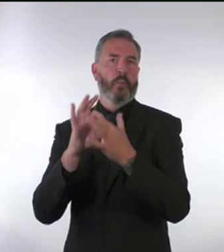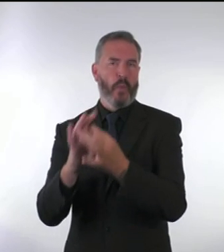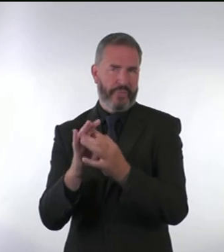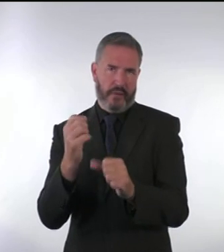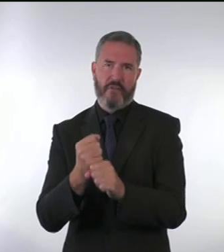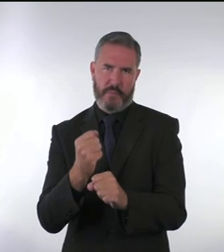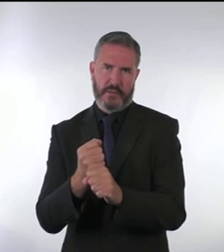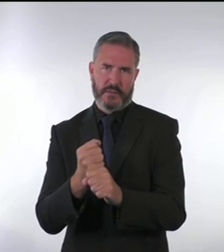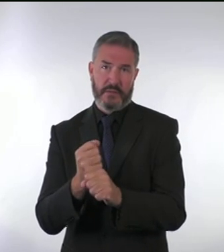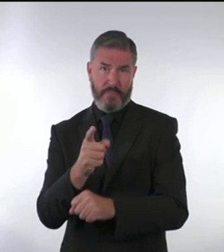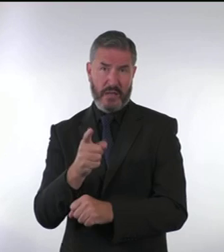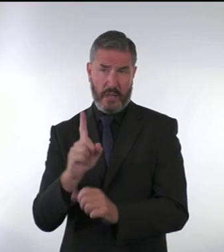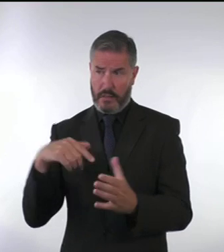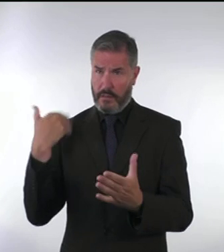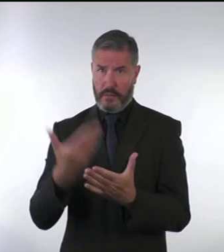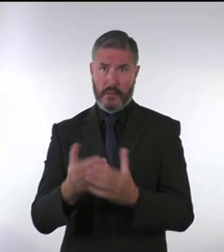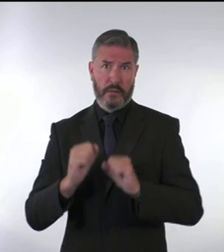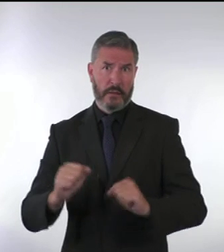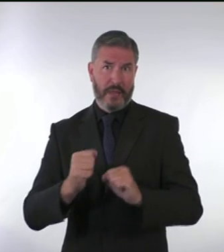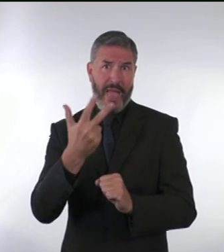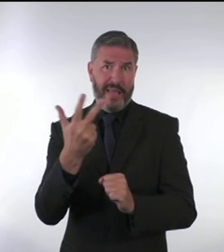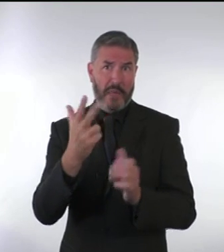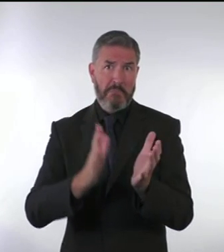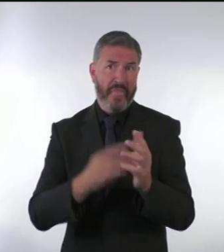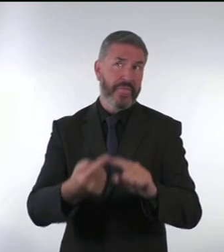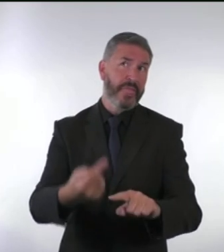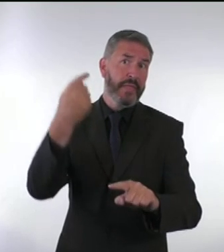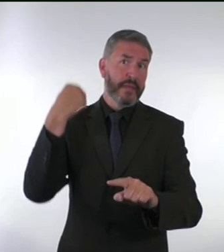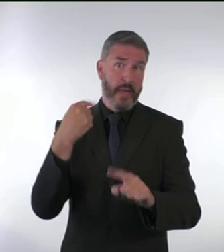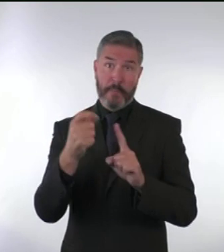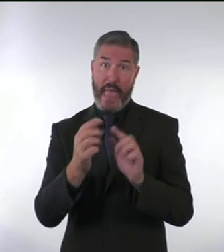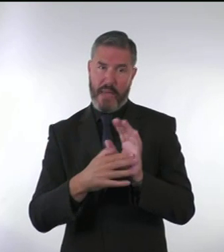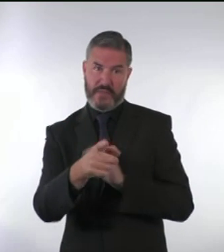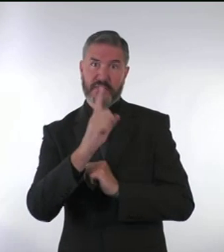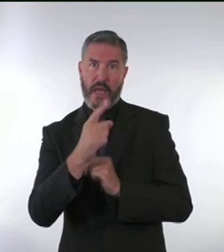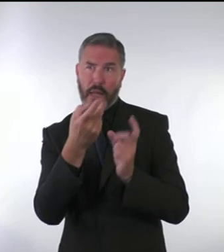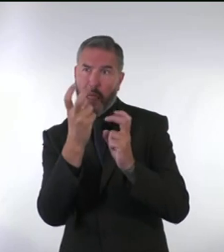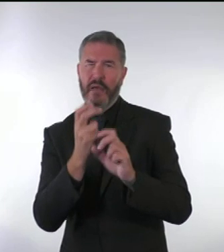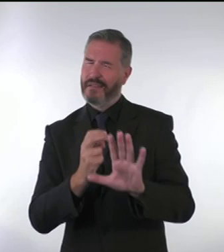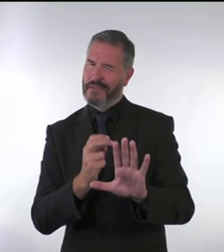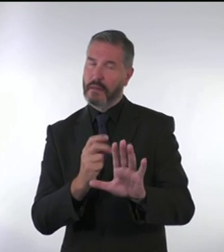It is not before time. The Prime Minister says that the Government are vigilant.